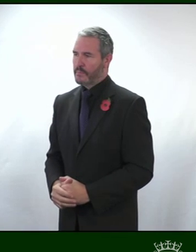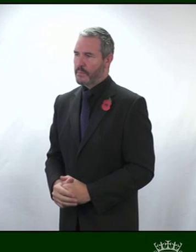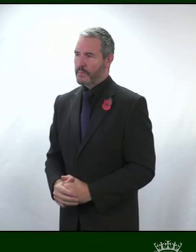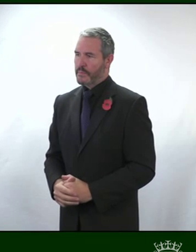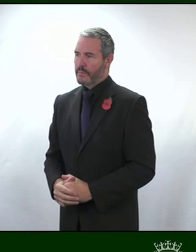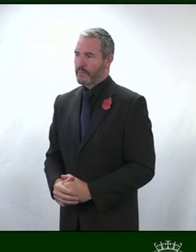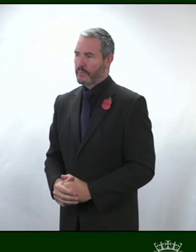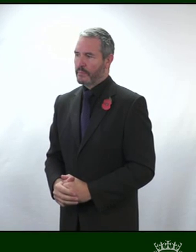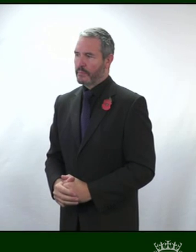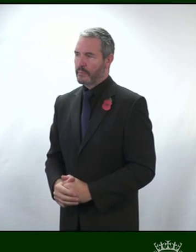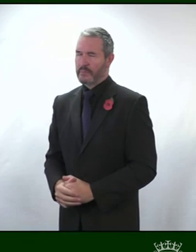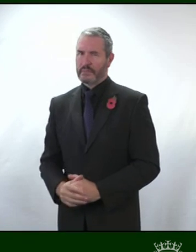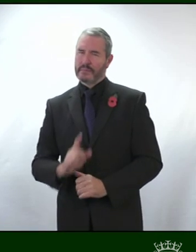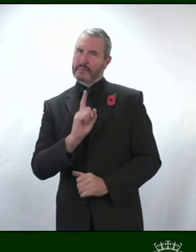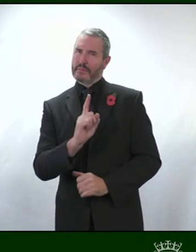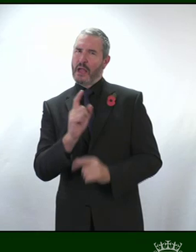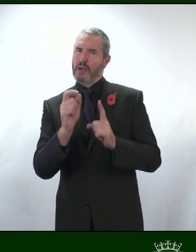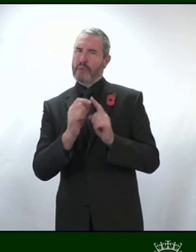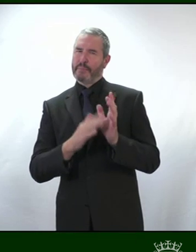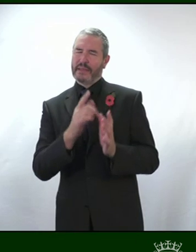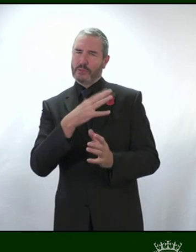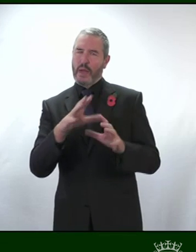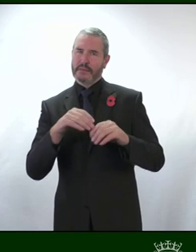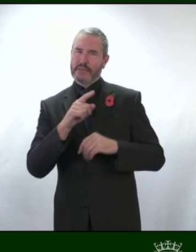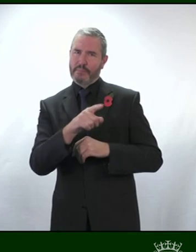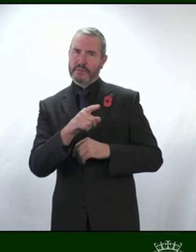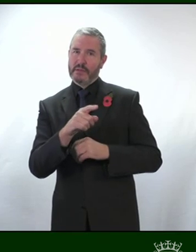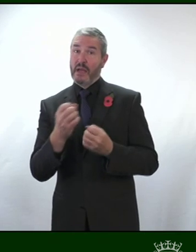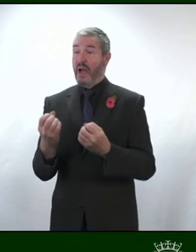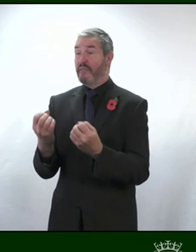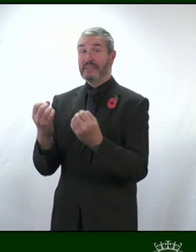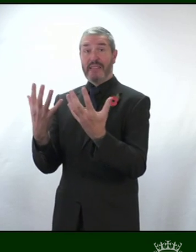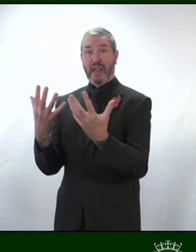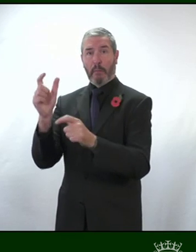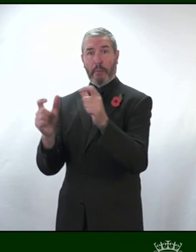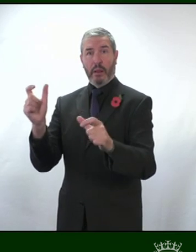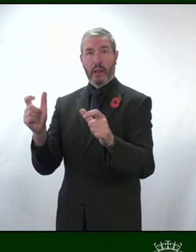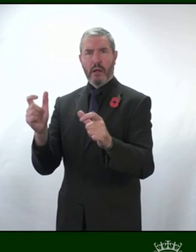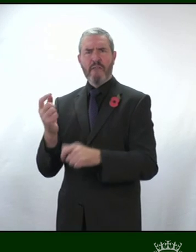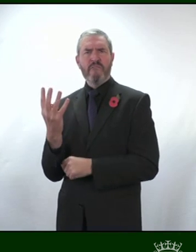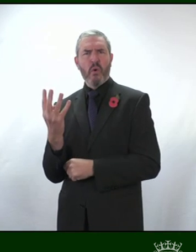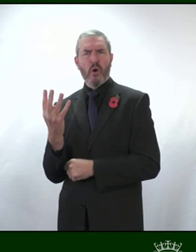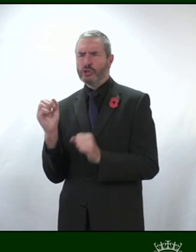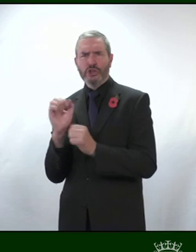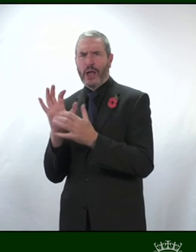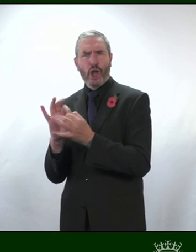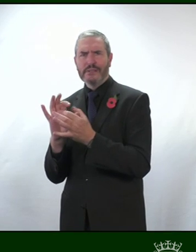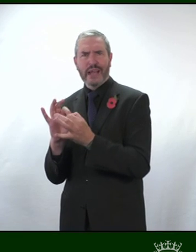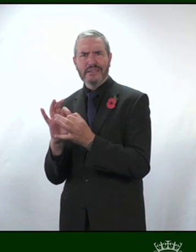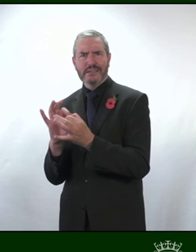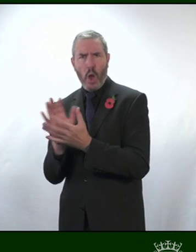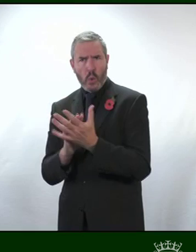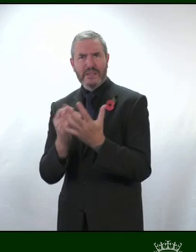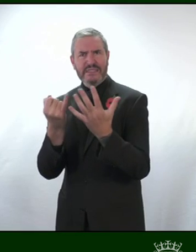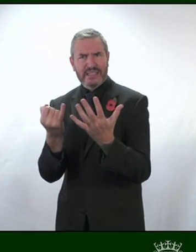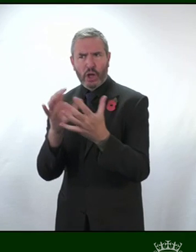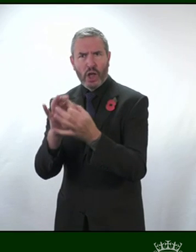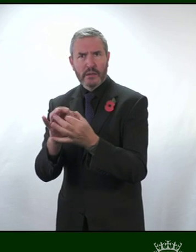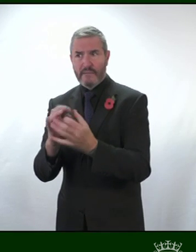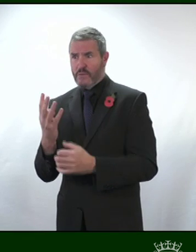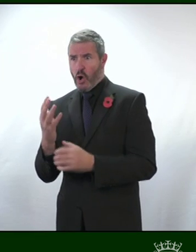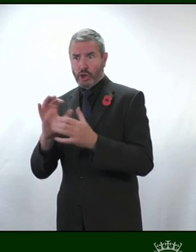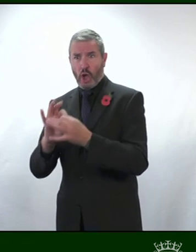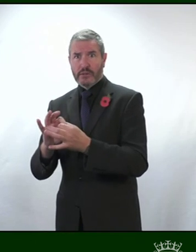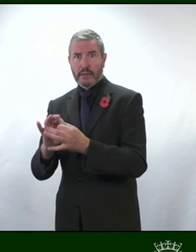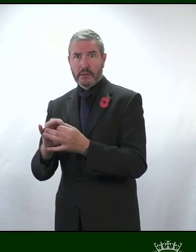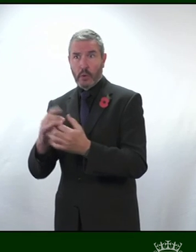The Prime Minister must see that if four out of 10 of those who should be contacted are not being contacted, we have a problem in the system that needs to be fixed in the next four weeks.